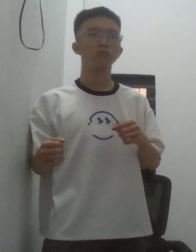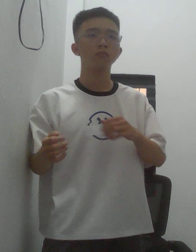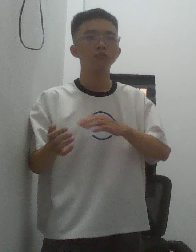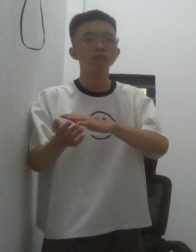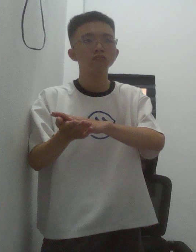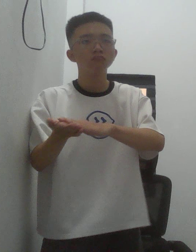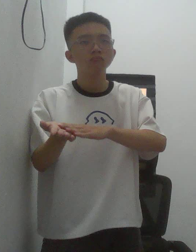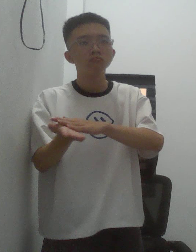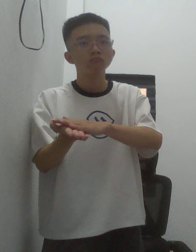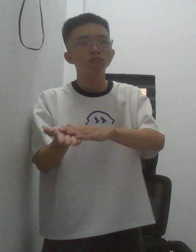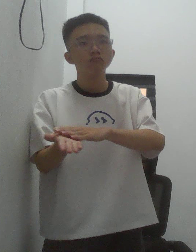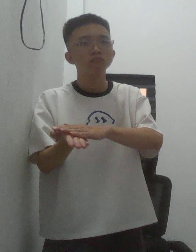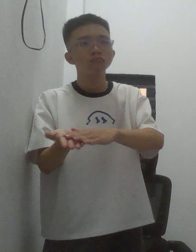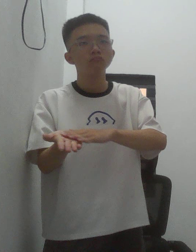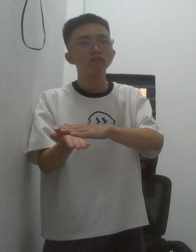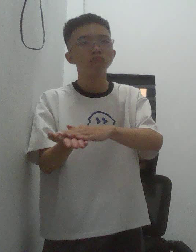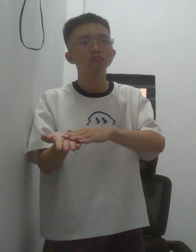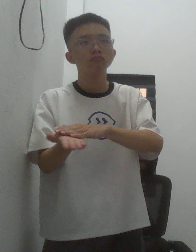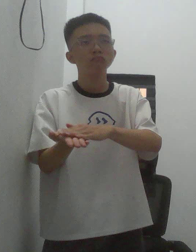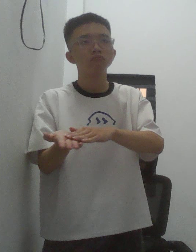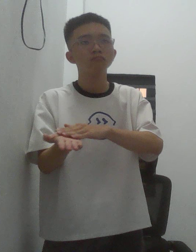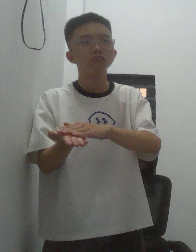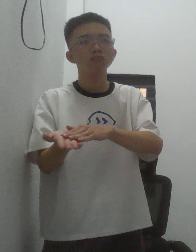xin loi